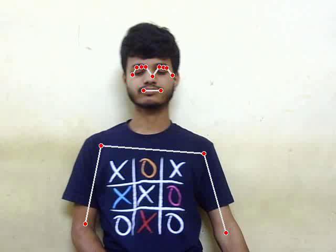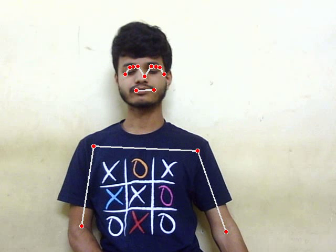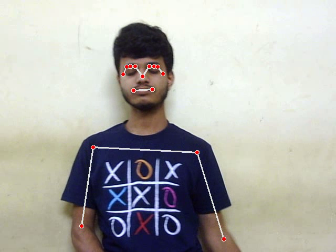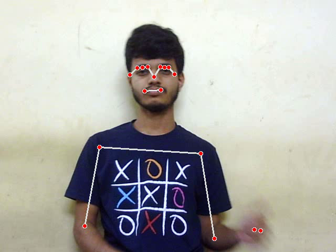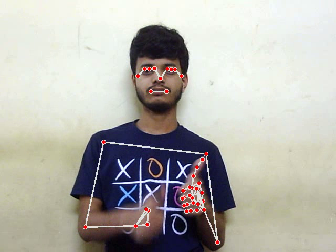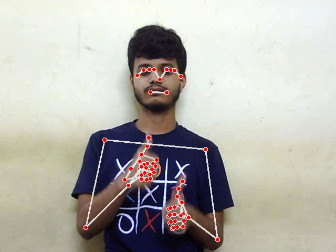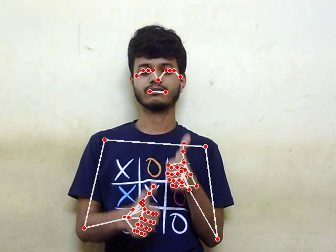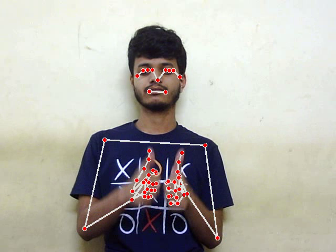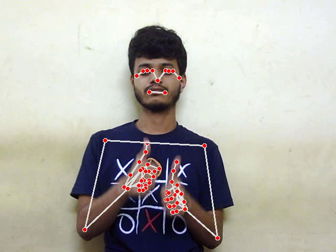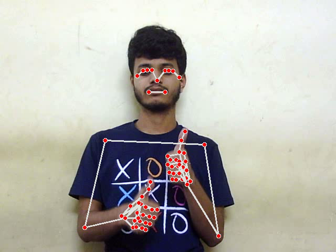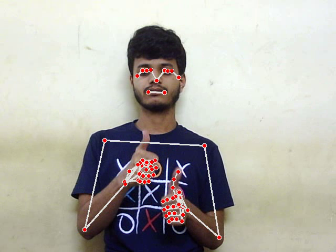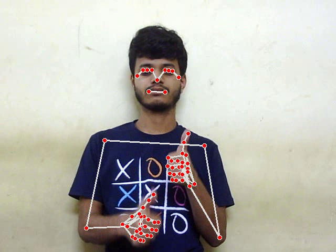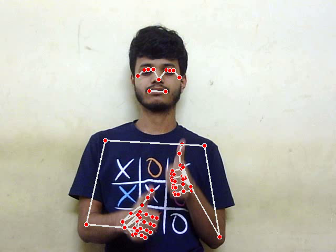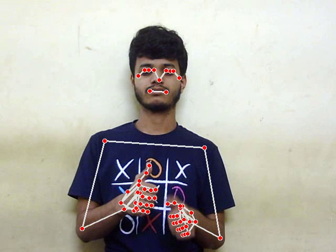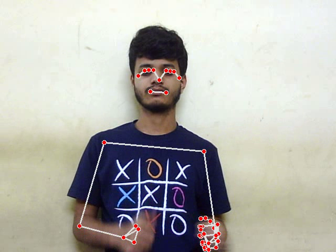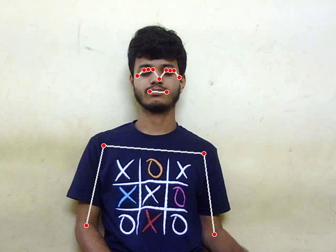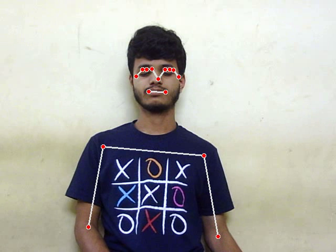which